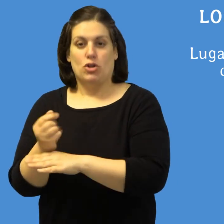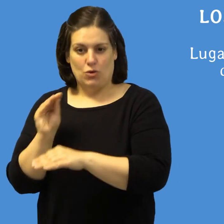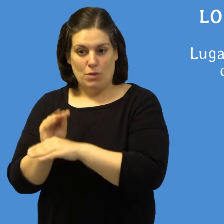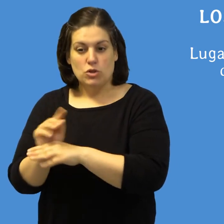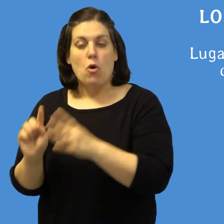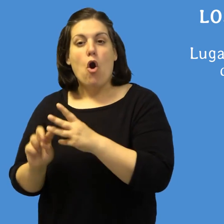cuidar